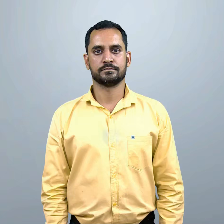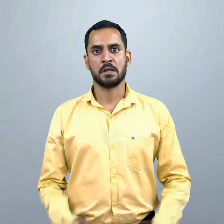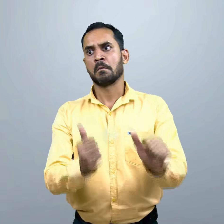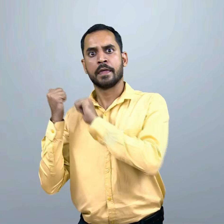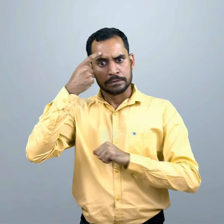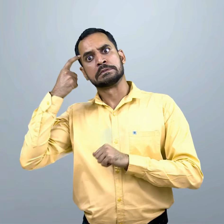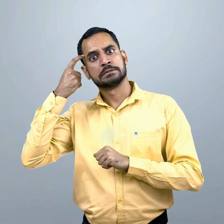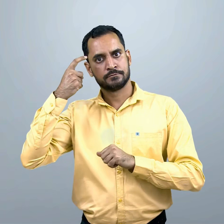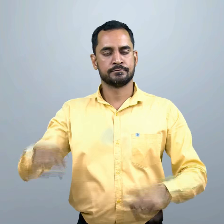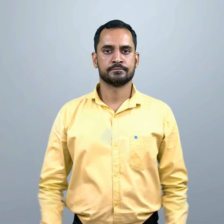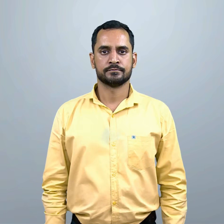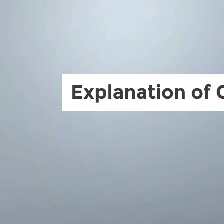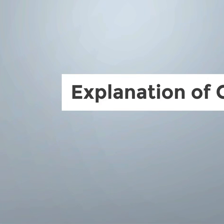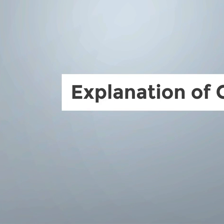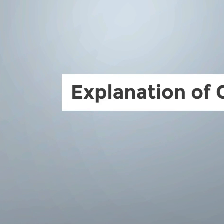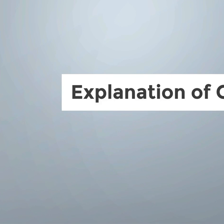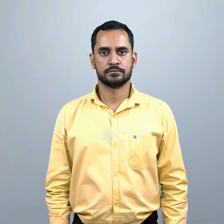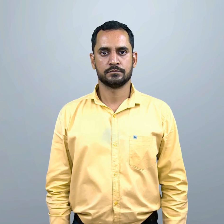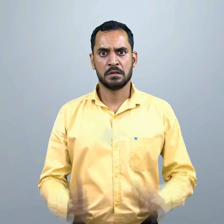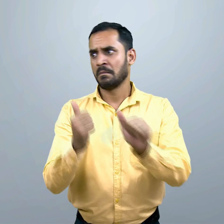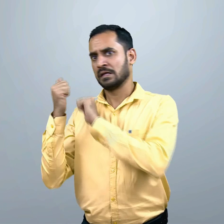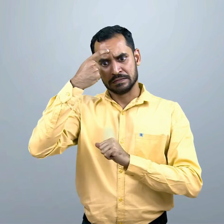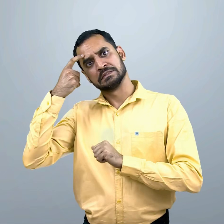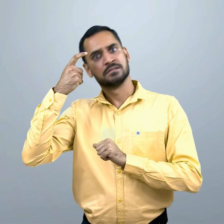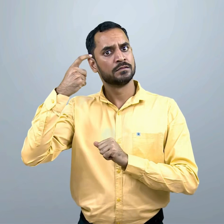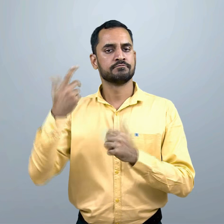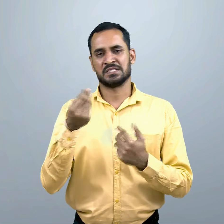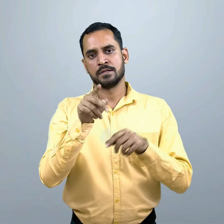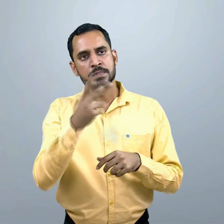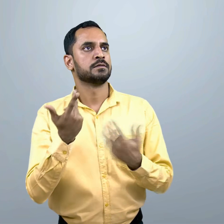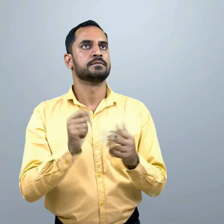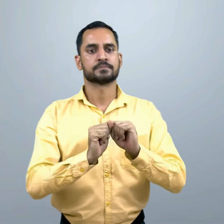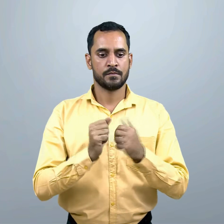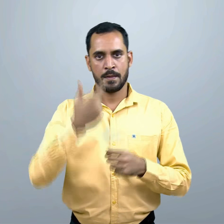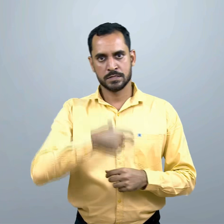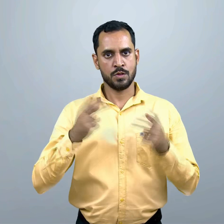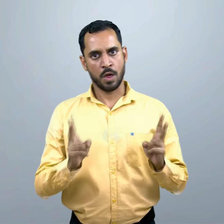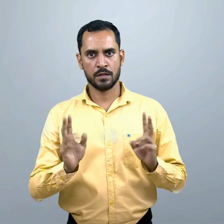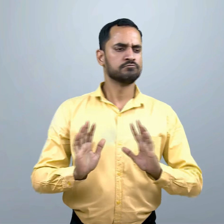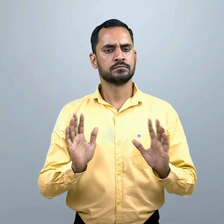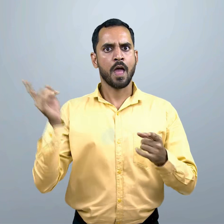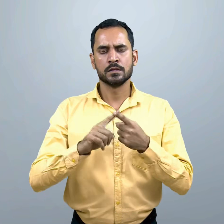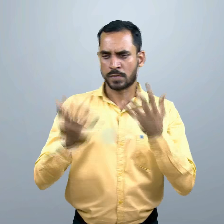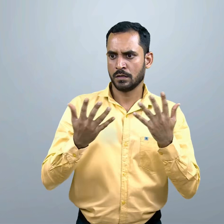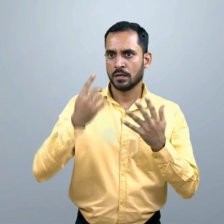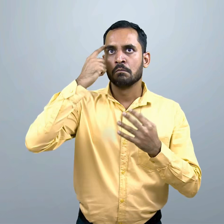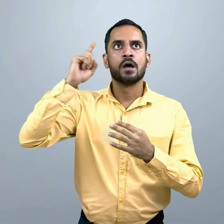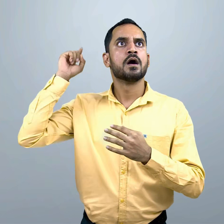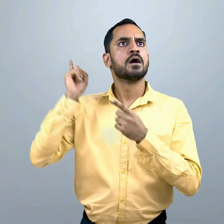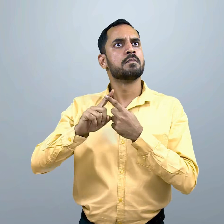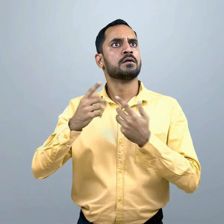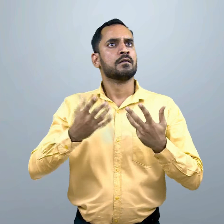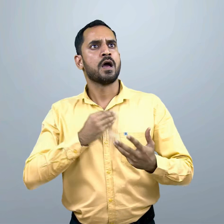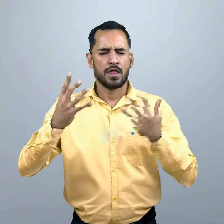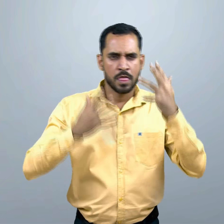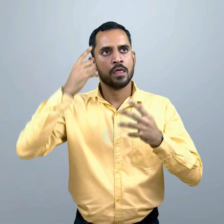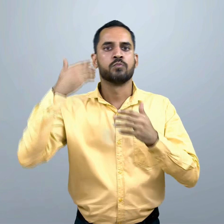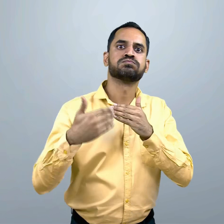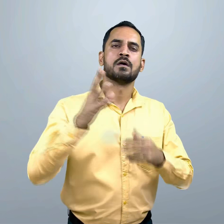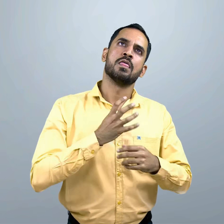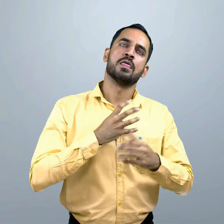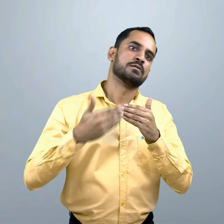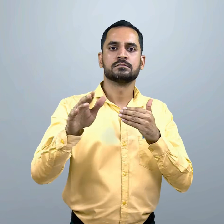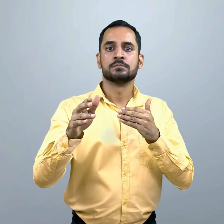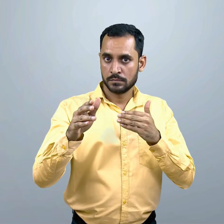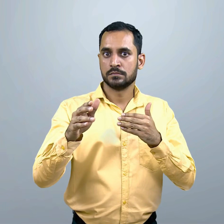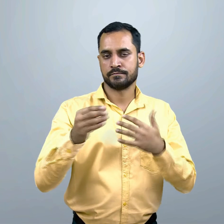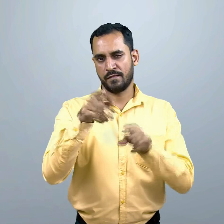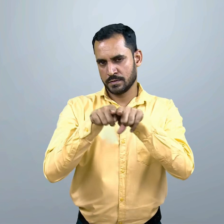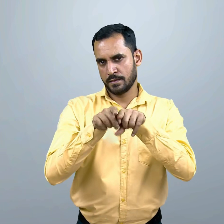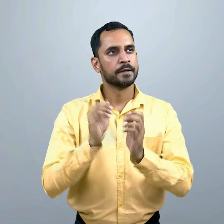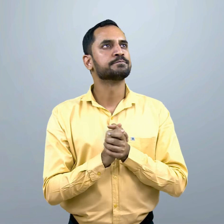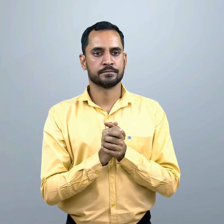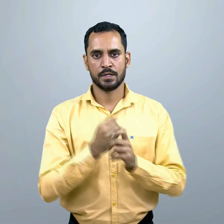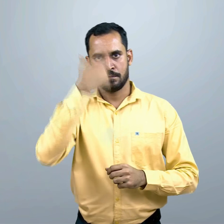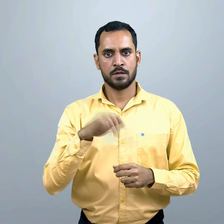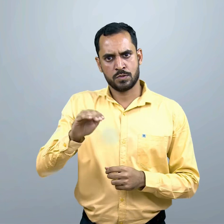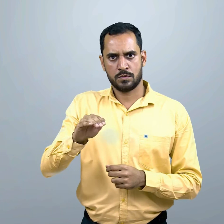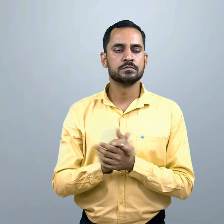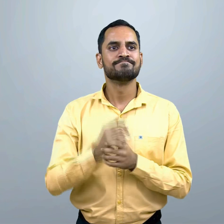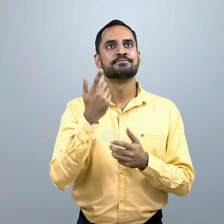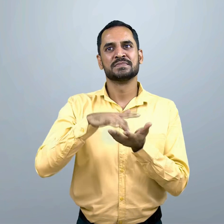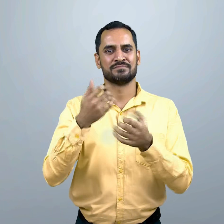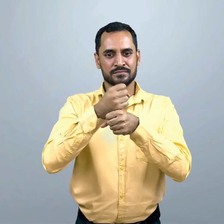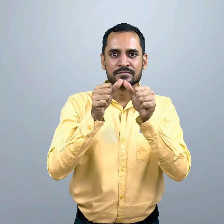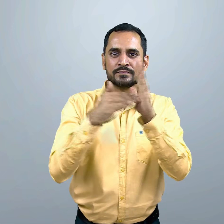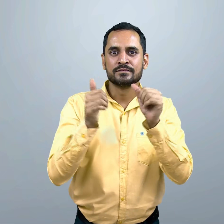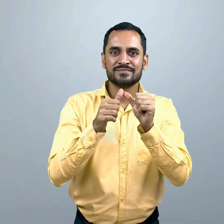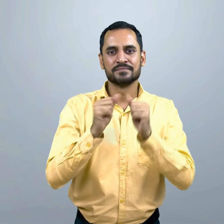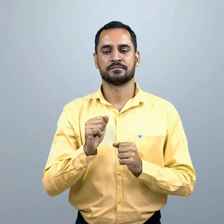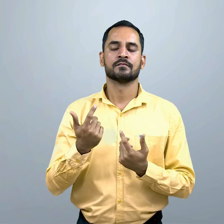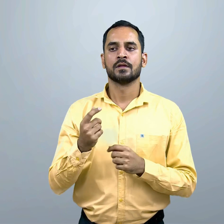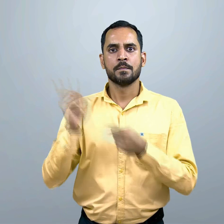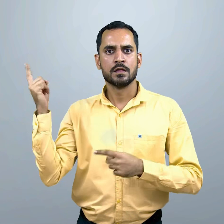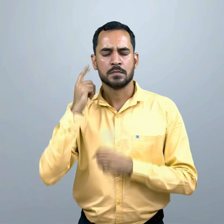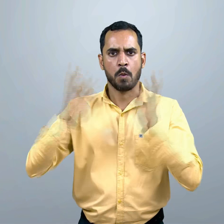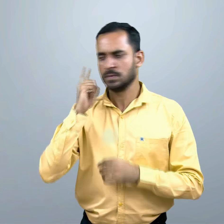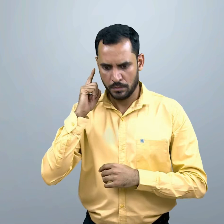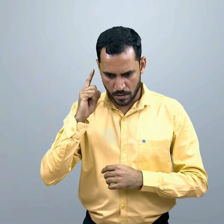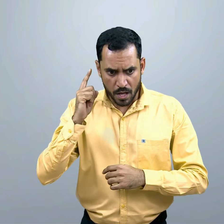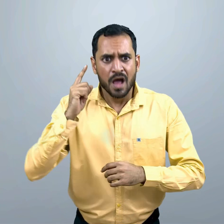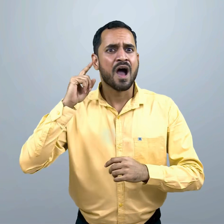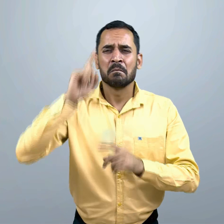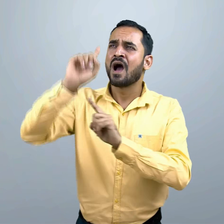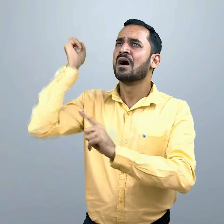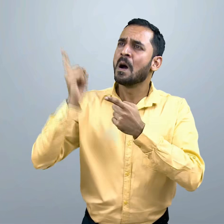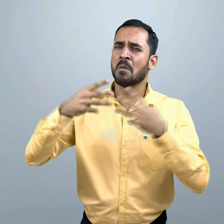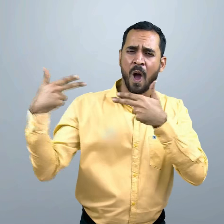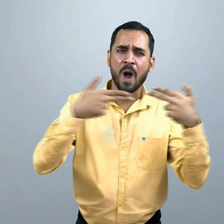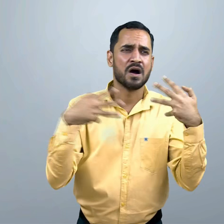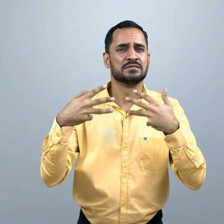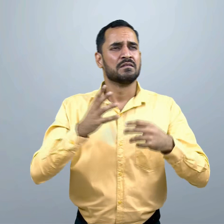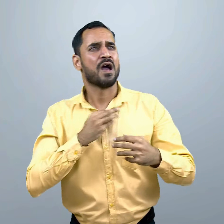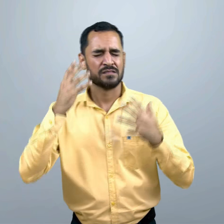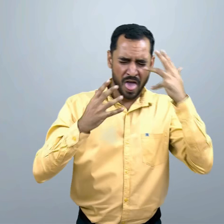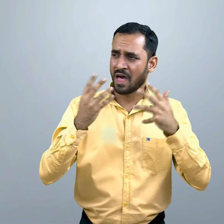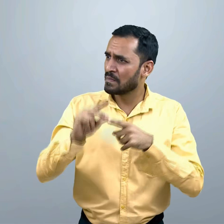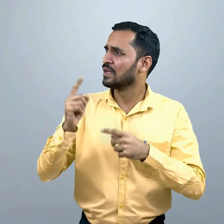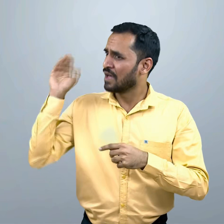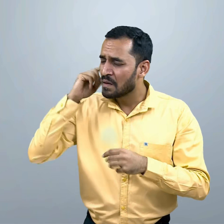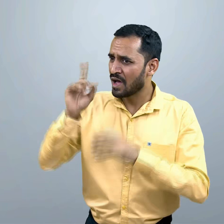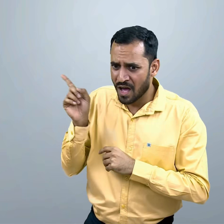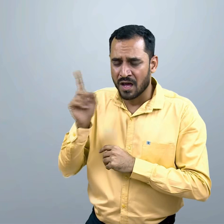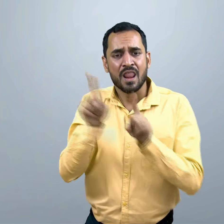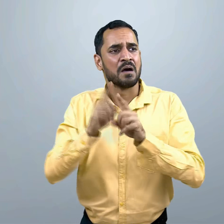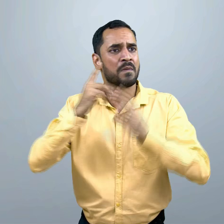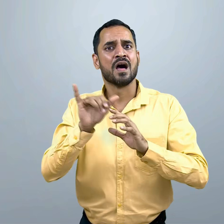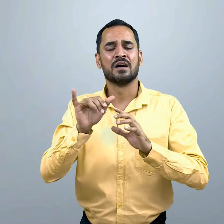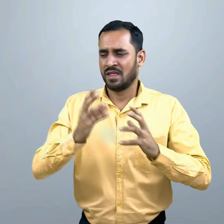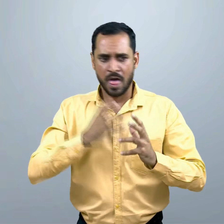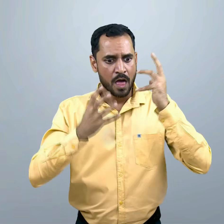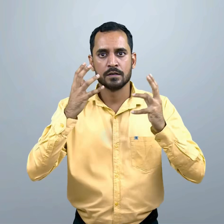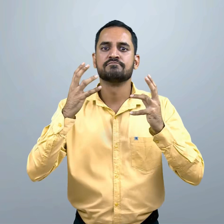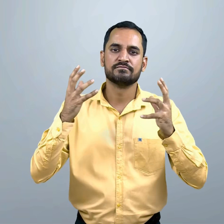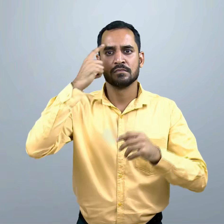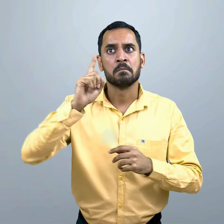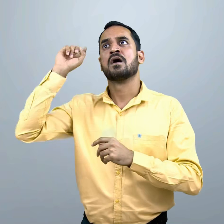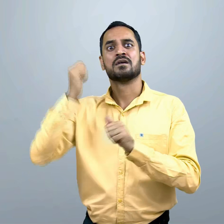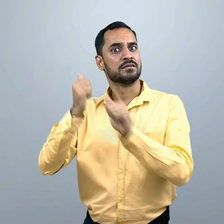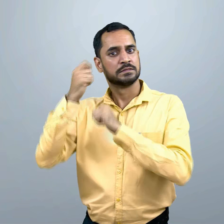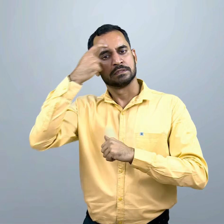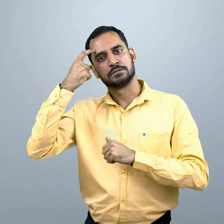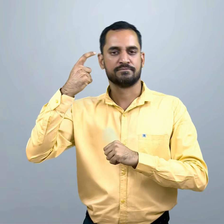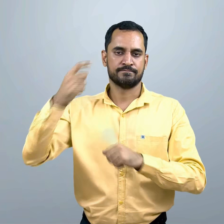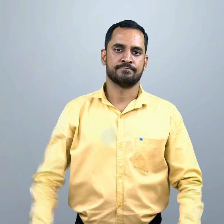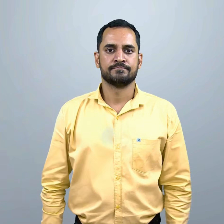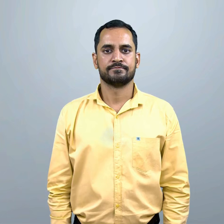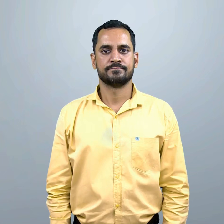Complex trauma